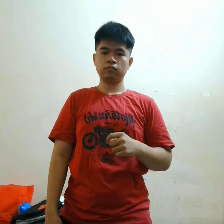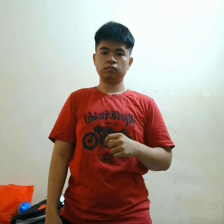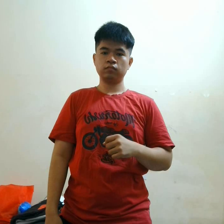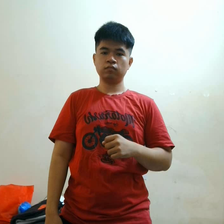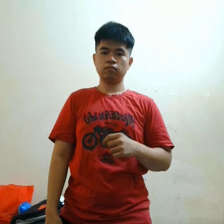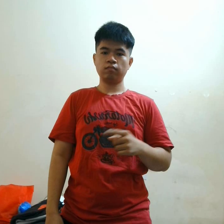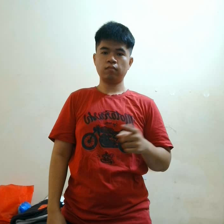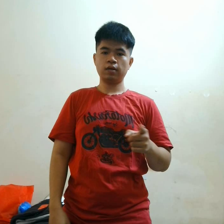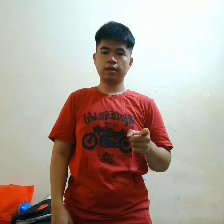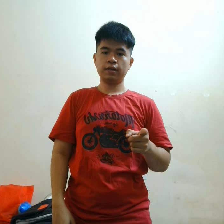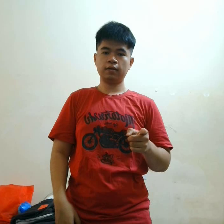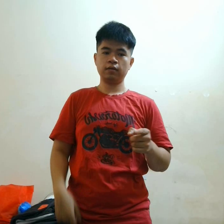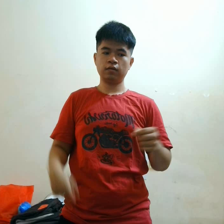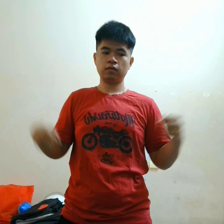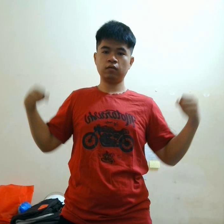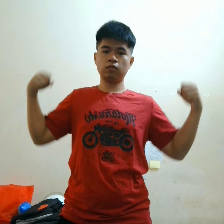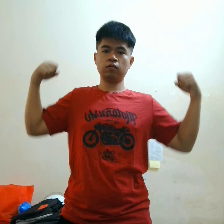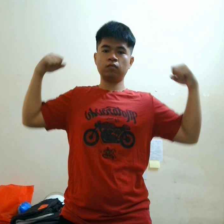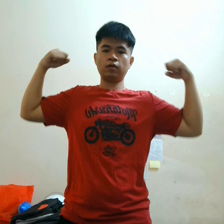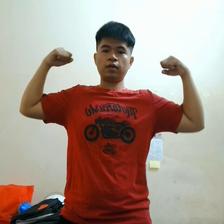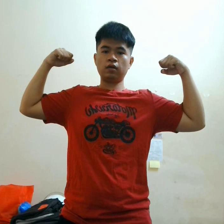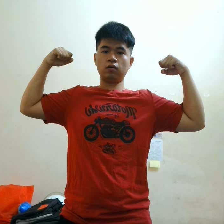ban khoe khong